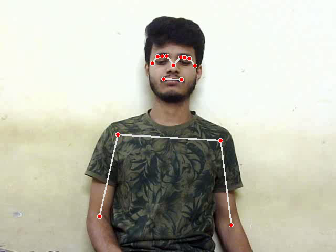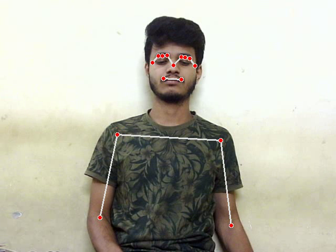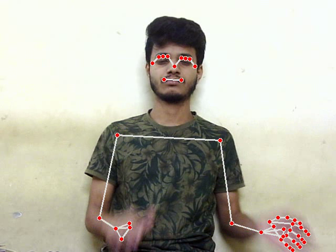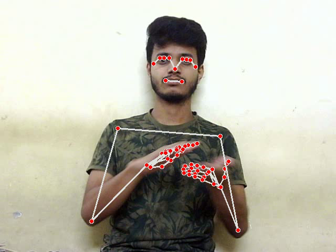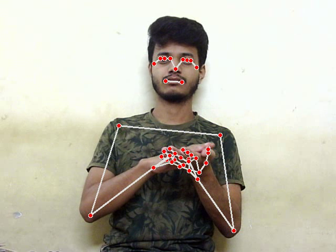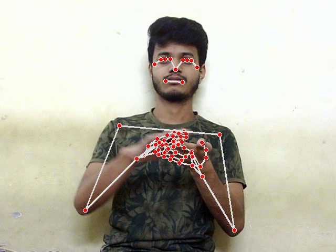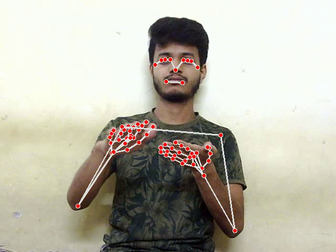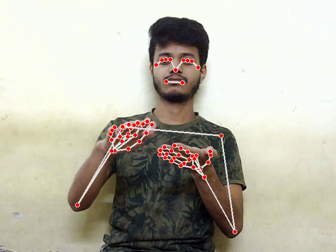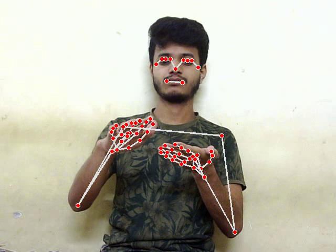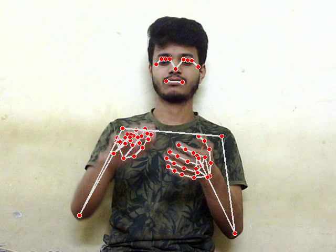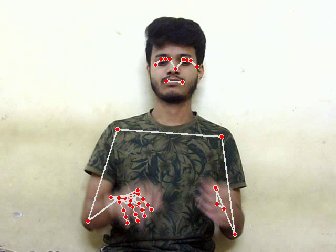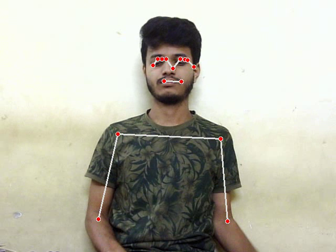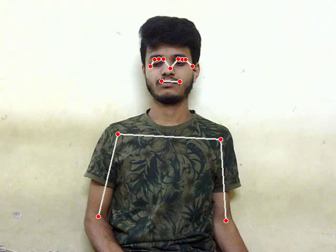nice